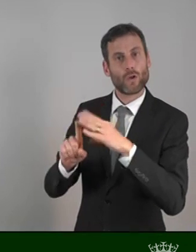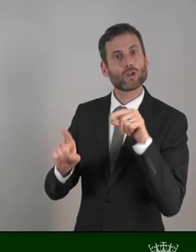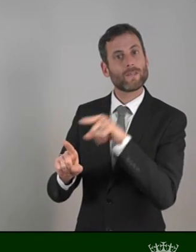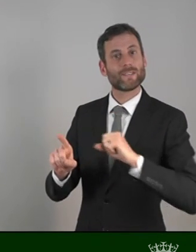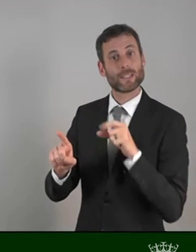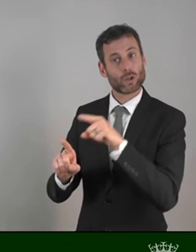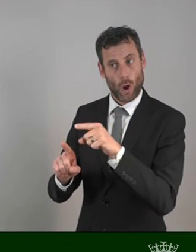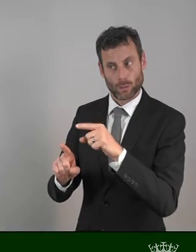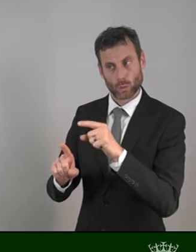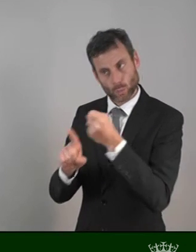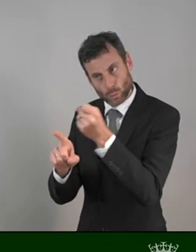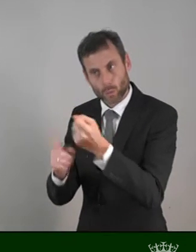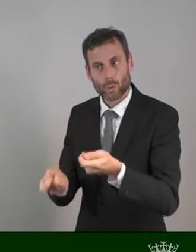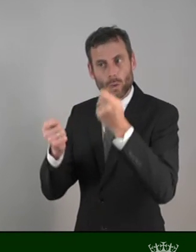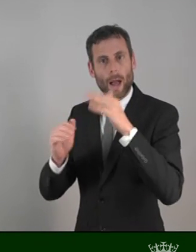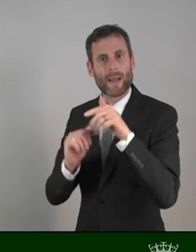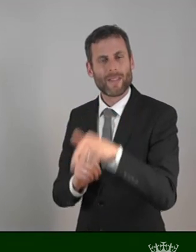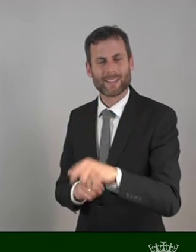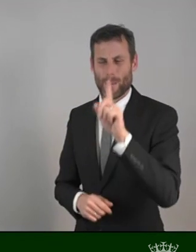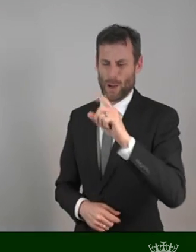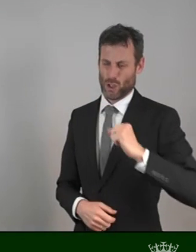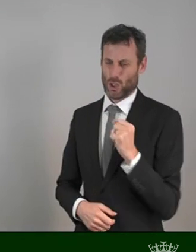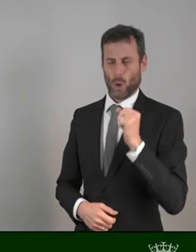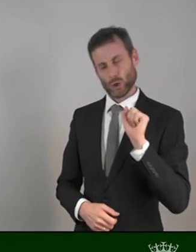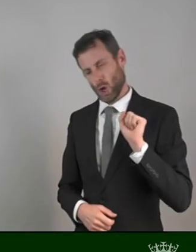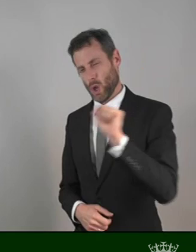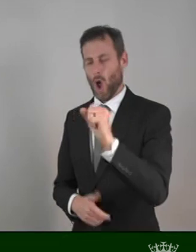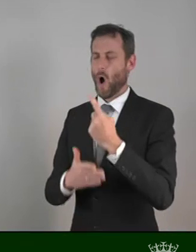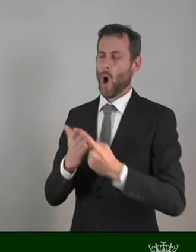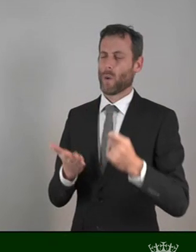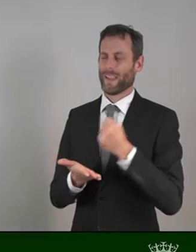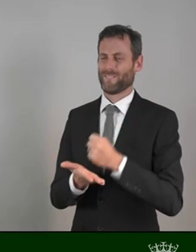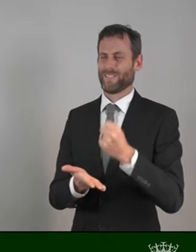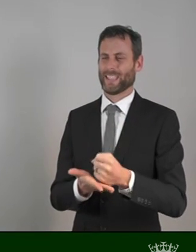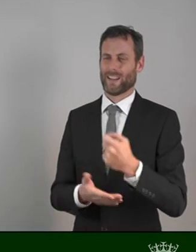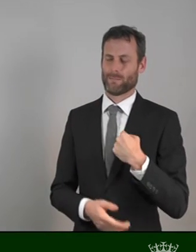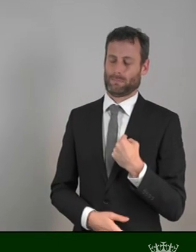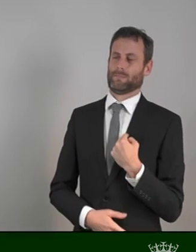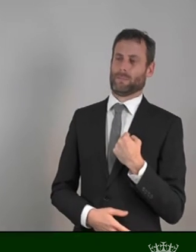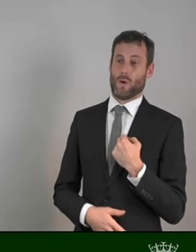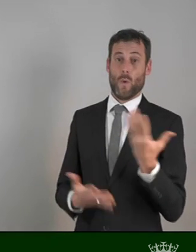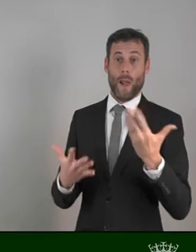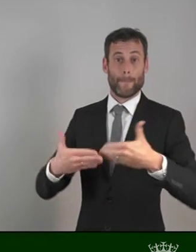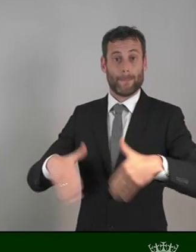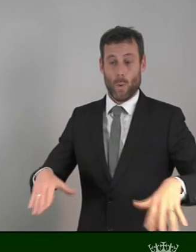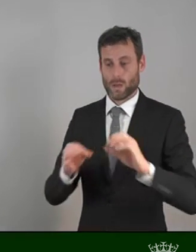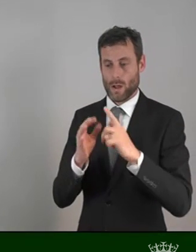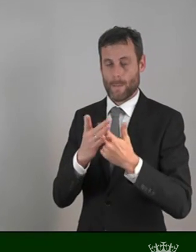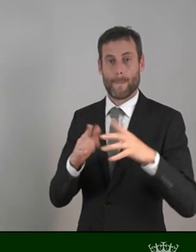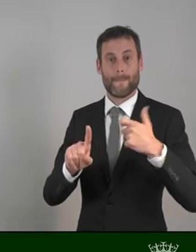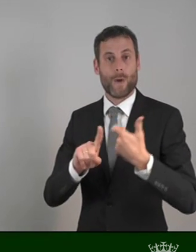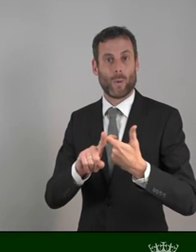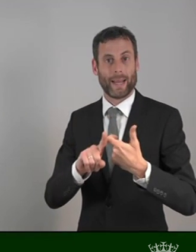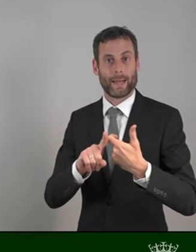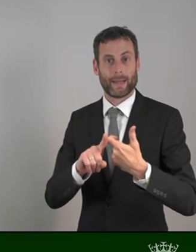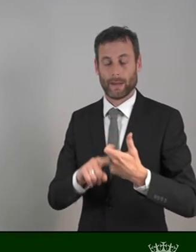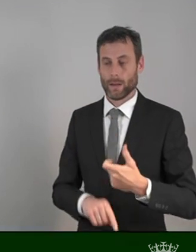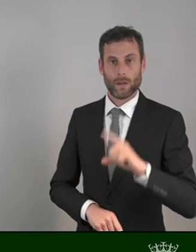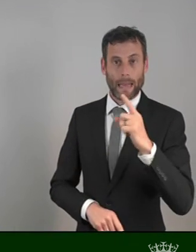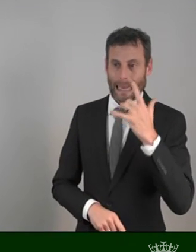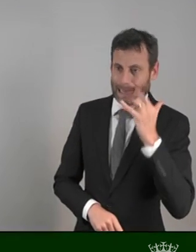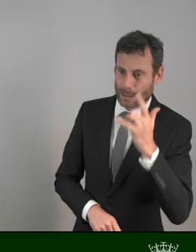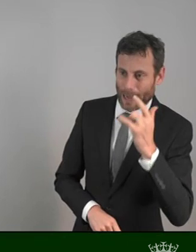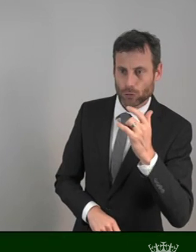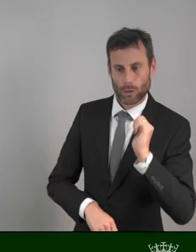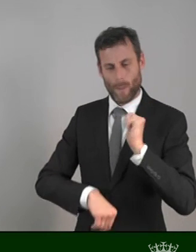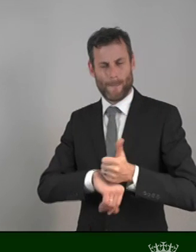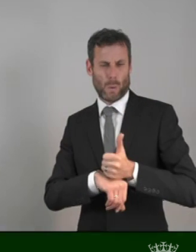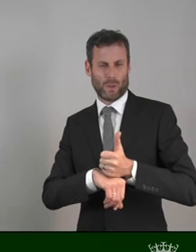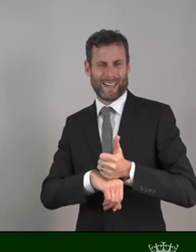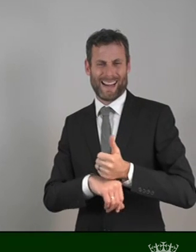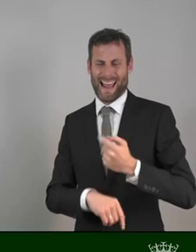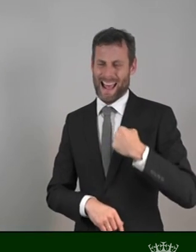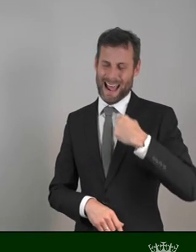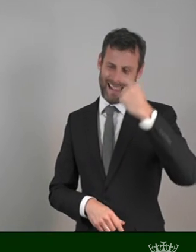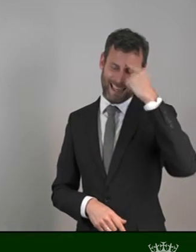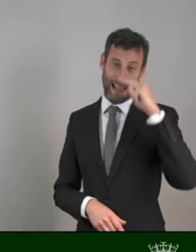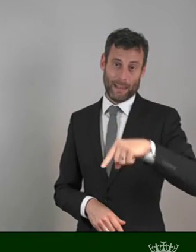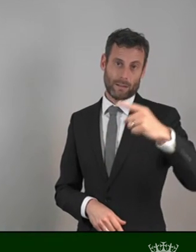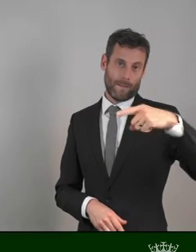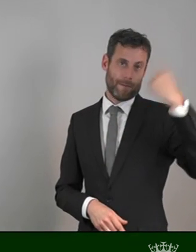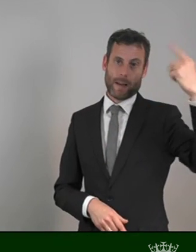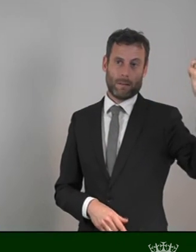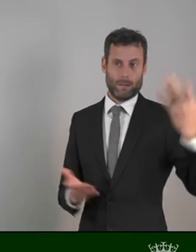But the idea of having a Scottish-only visa, with a border at Berwick, a wall and inspection posts is absolutely fanciful and deranged.